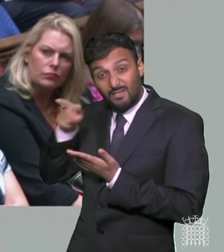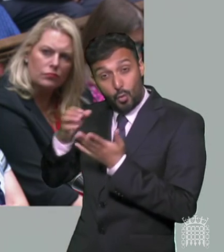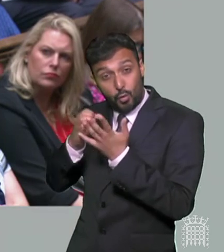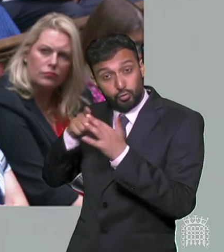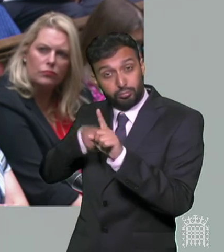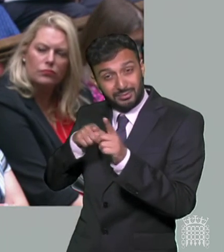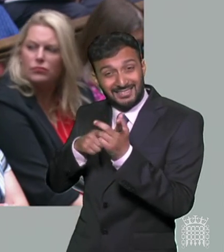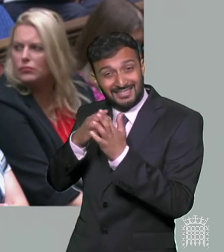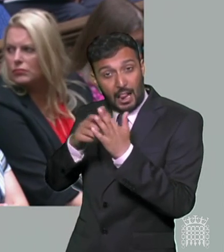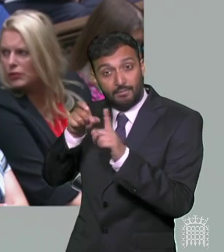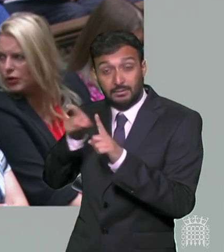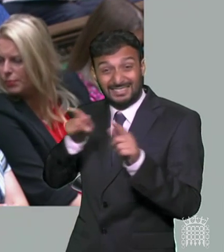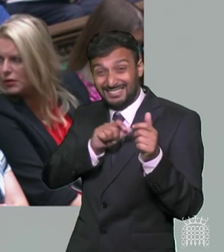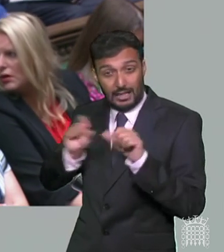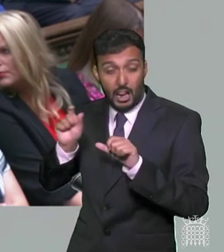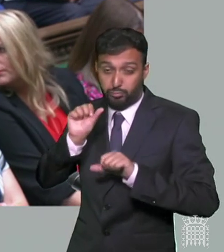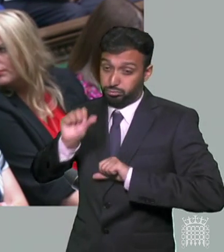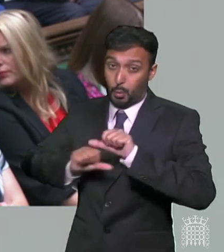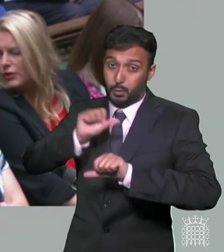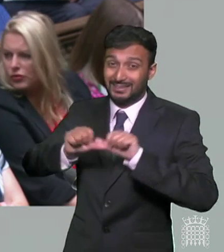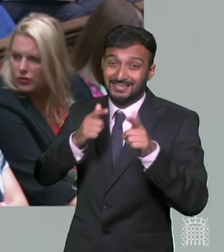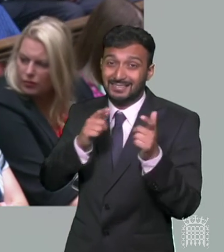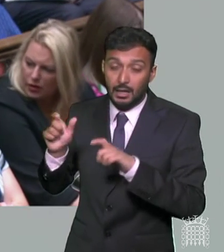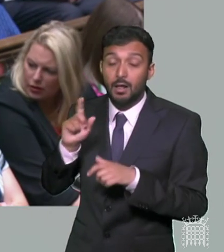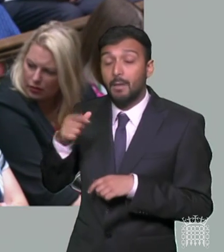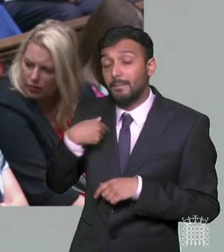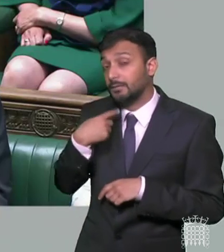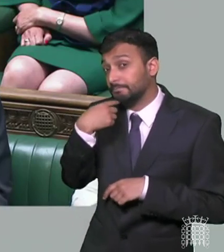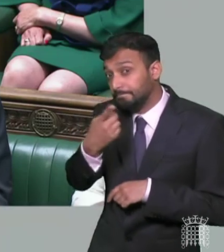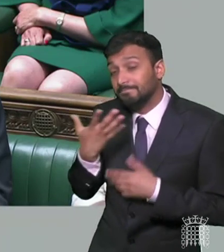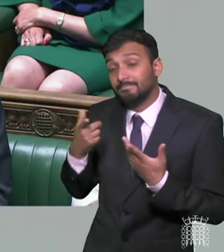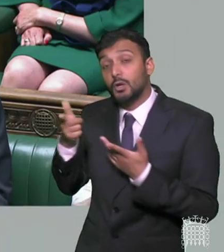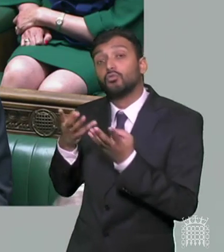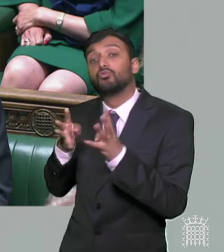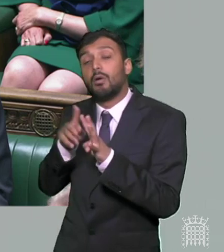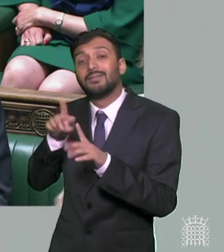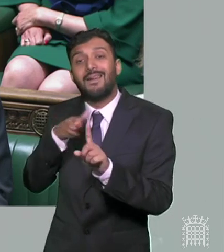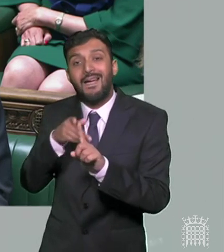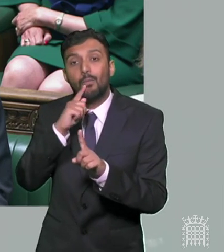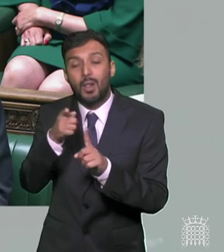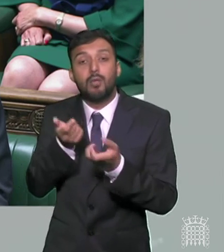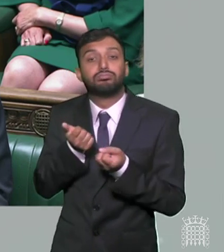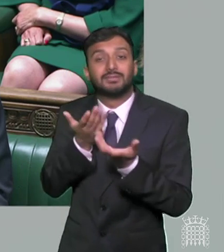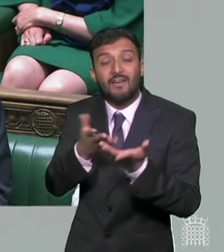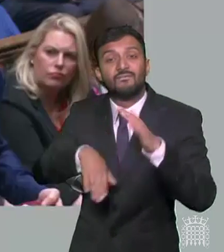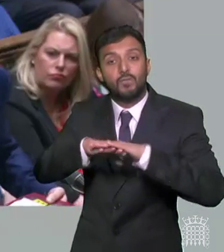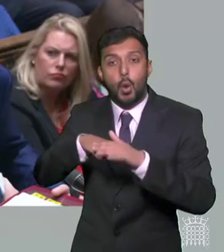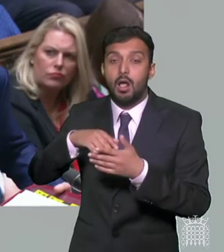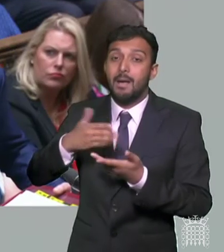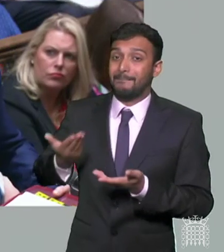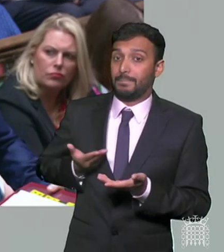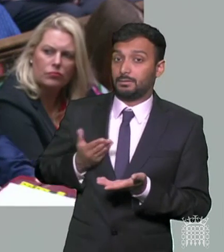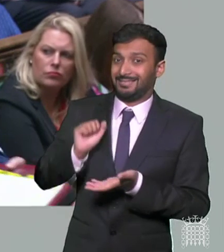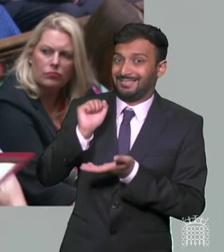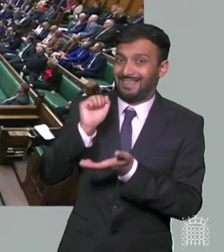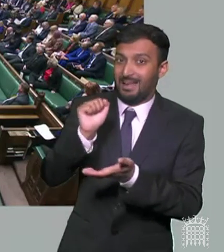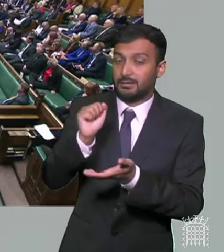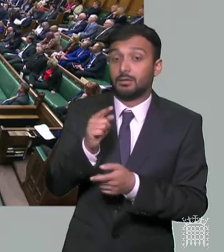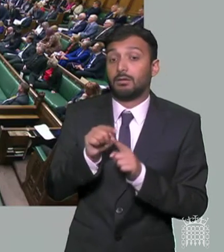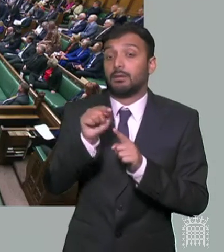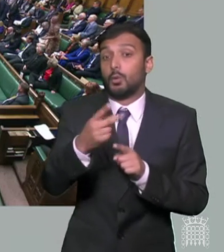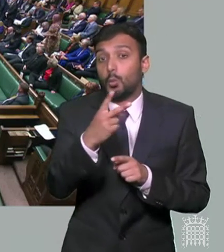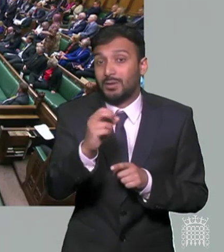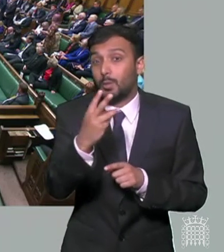It is still being processed, but I can tell him that the trust is aiming to present the full business case in 2023, with construction starting in the same year.